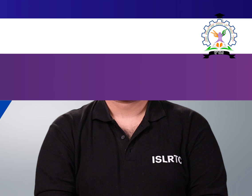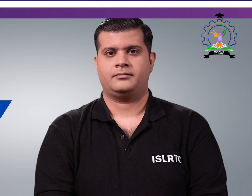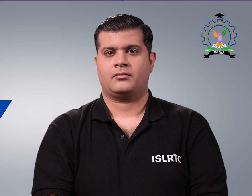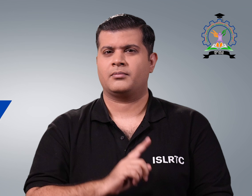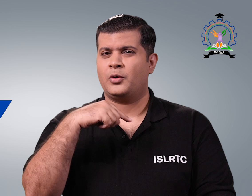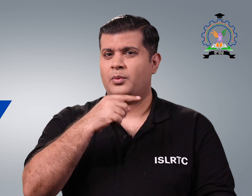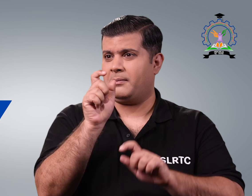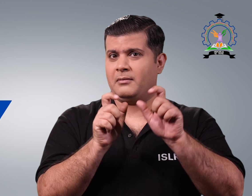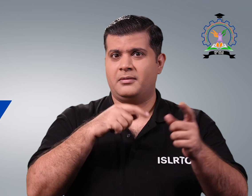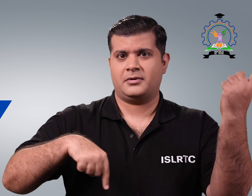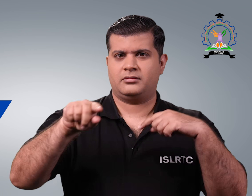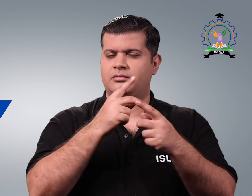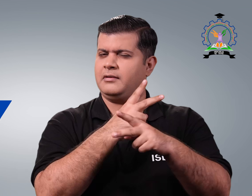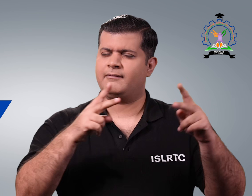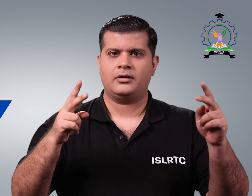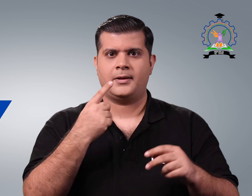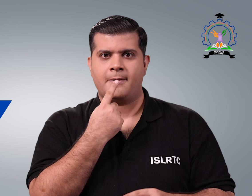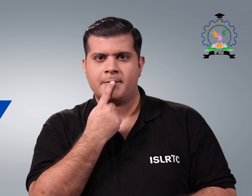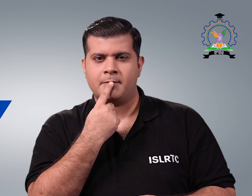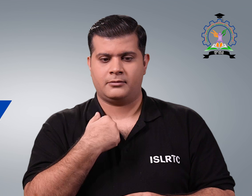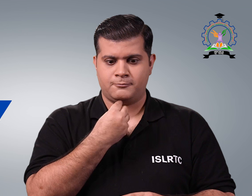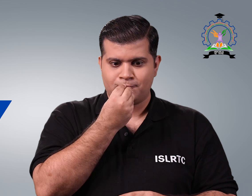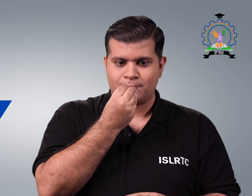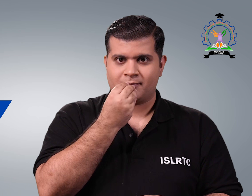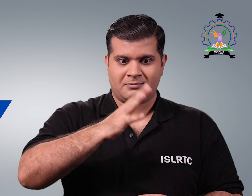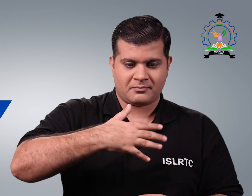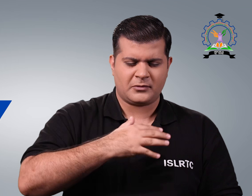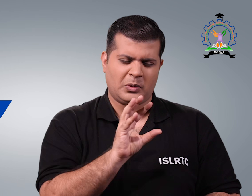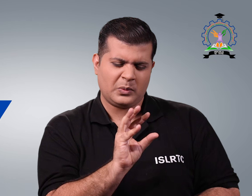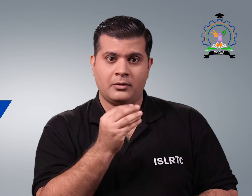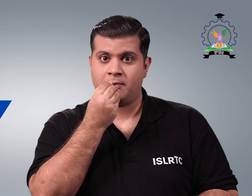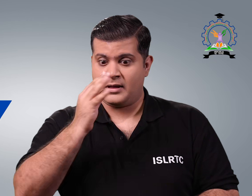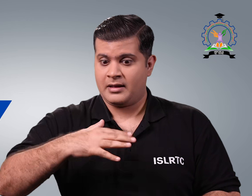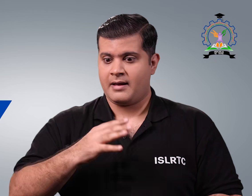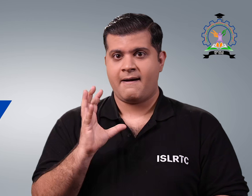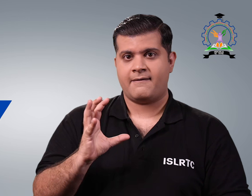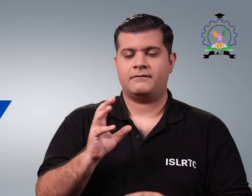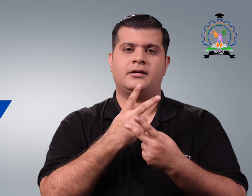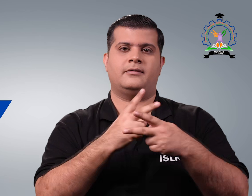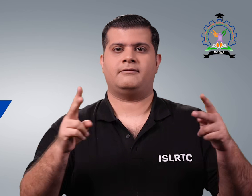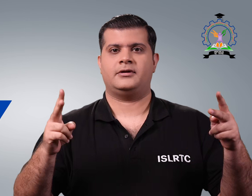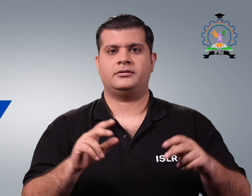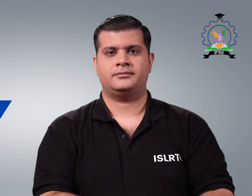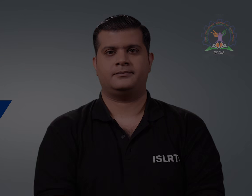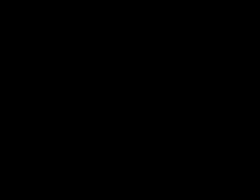Appetite refers to the individual's desire of wanting to eat food and the quantity.